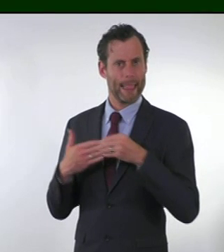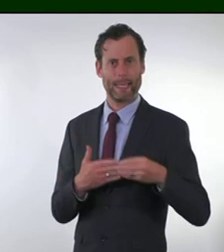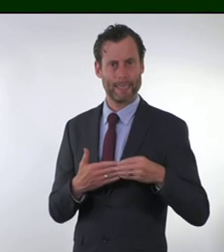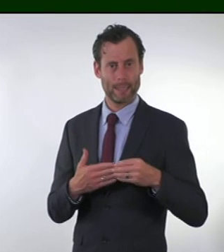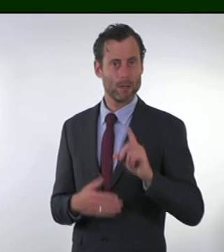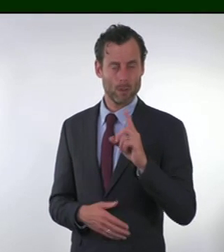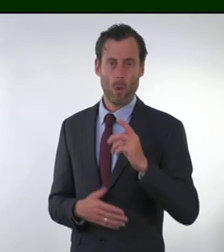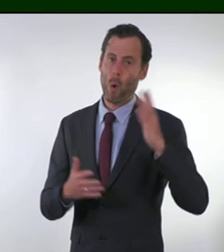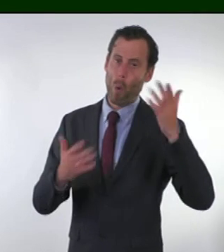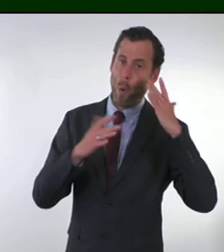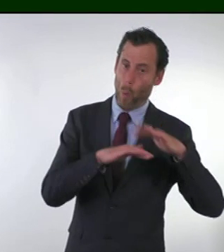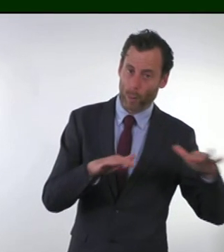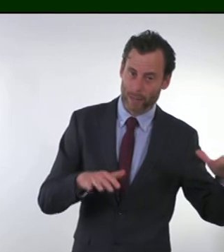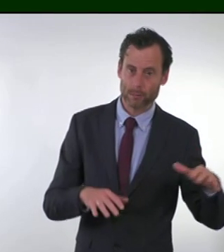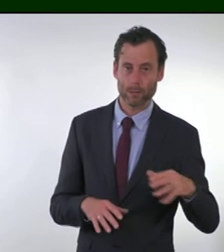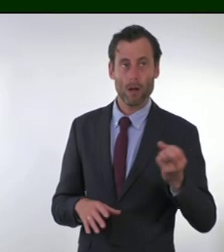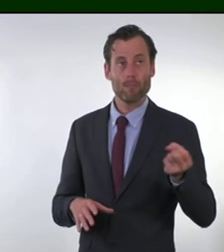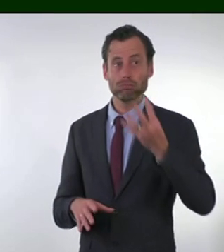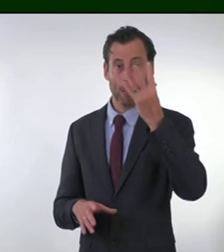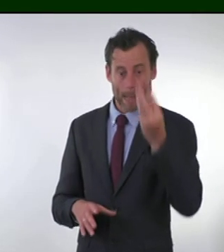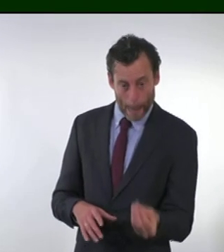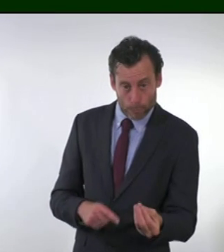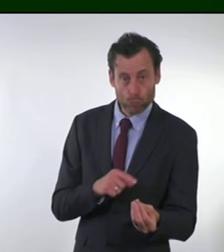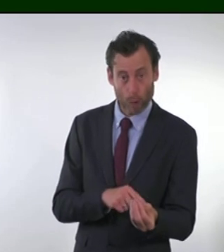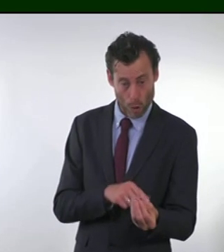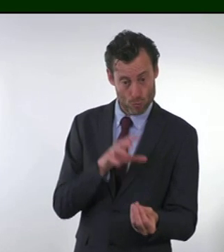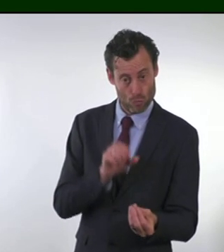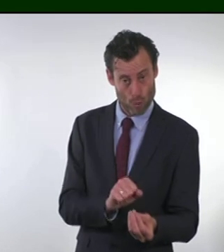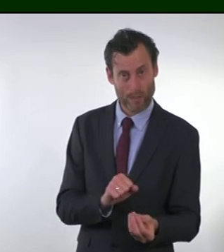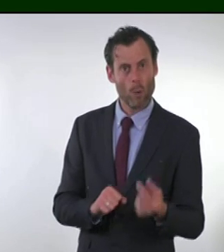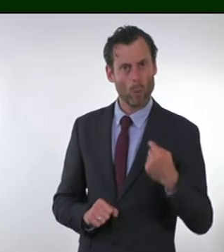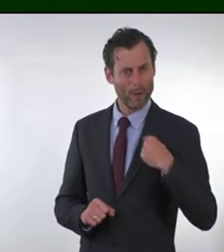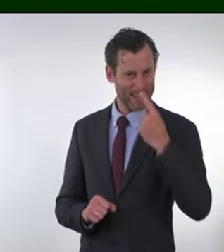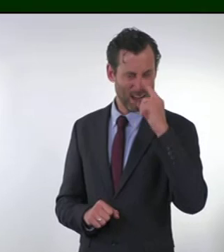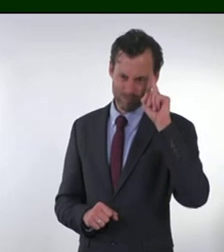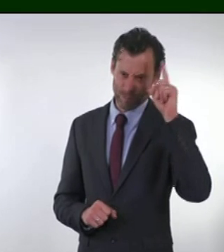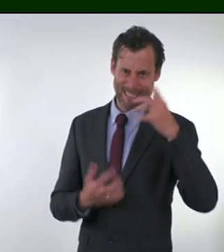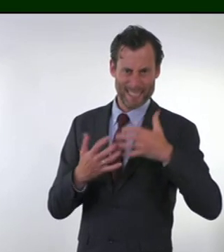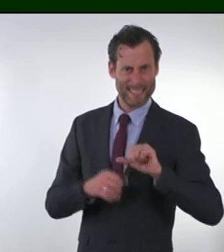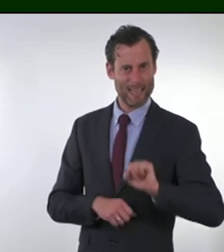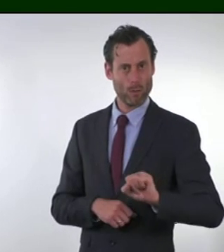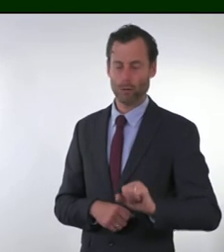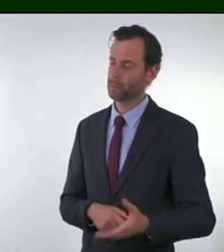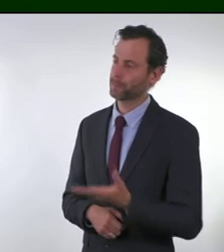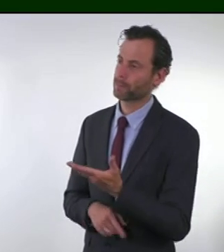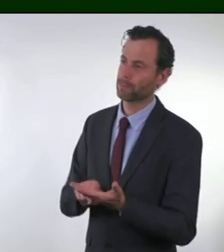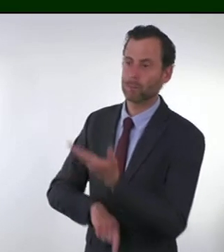With offshore wind and carbon capture and storage, we can lead the world in developing those technologies.